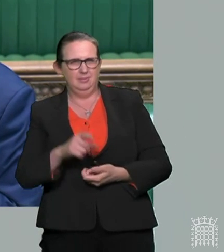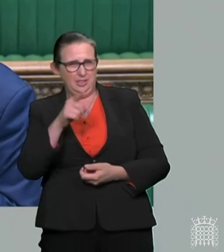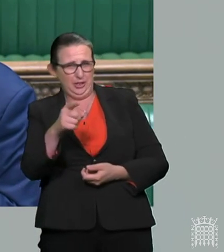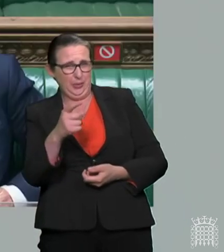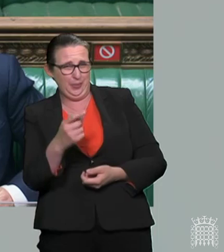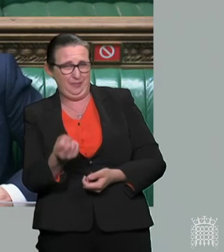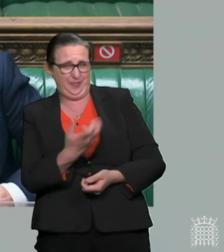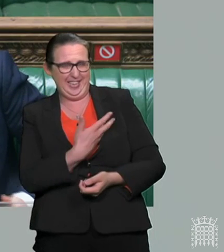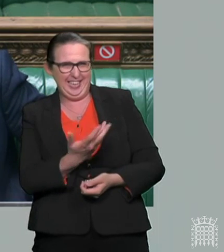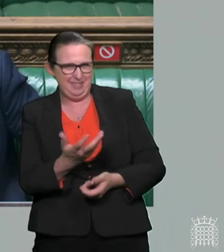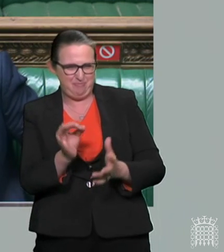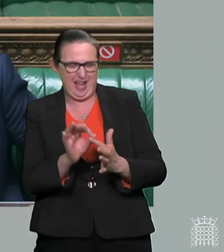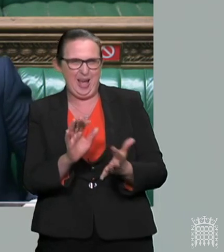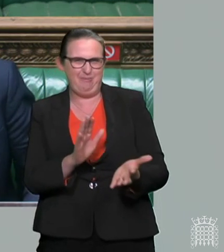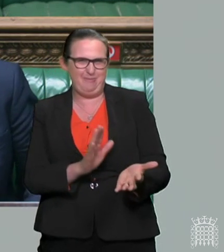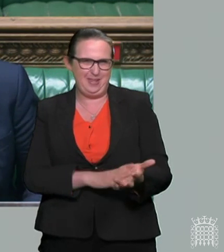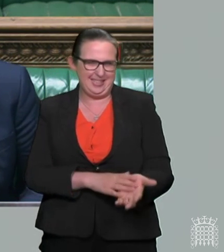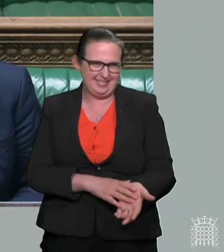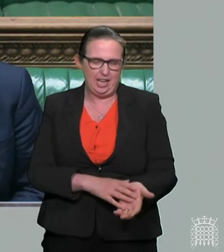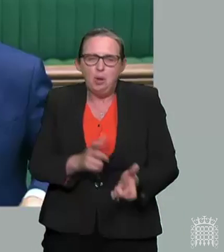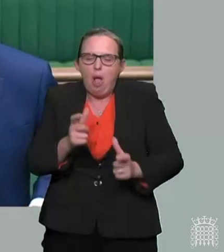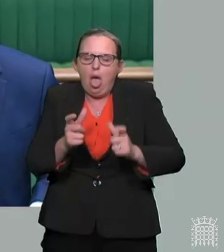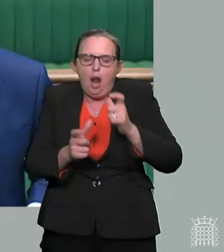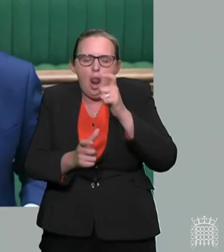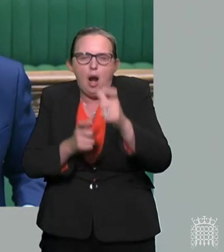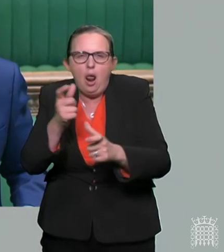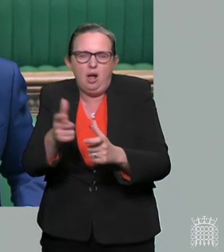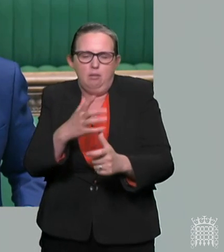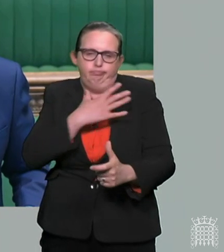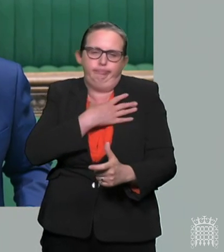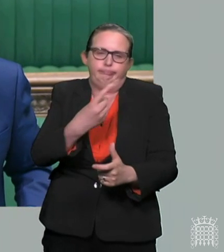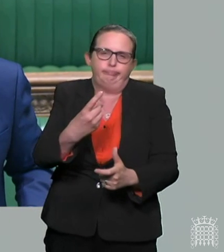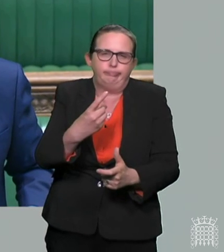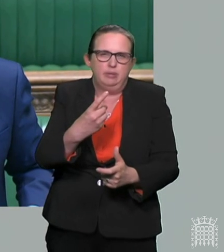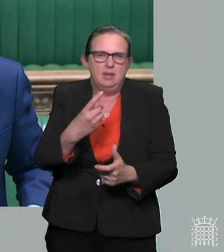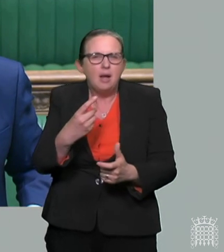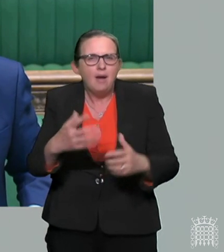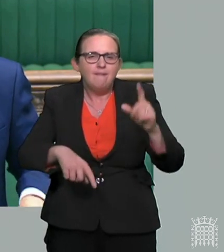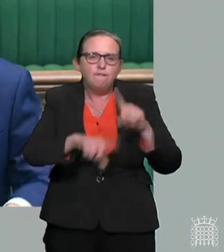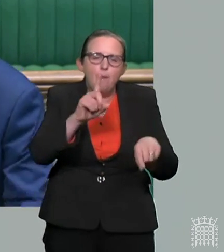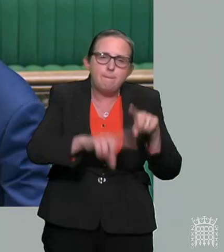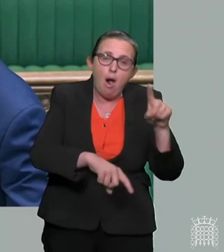Football is a game and racism is not, Prime Minister.